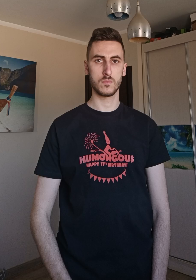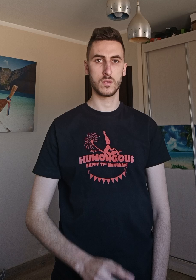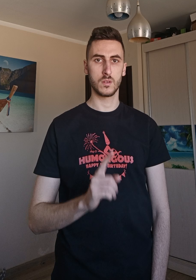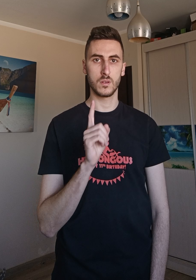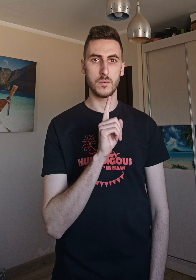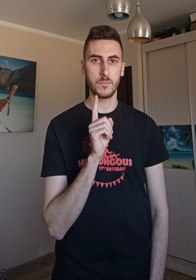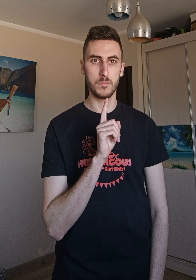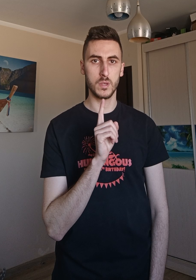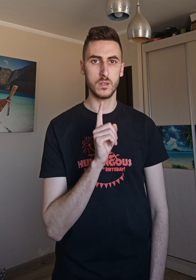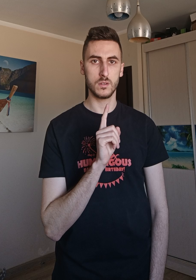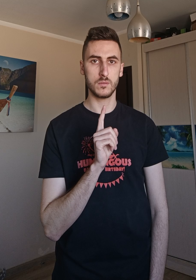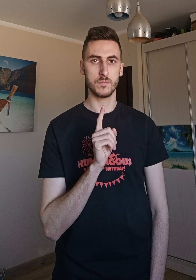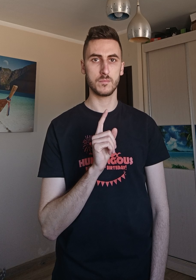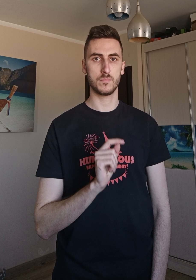מי